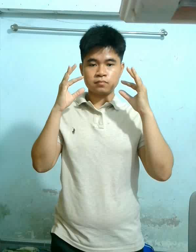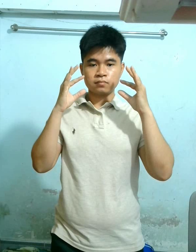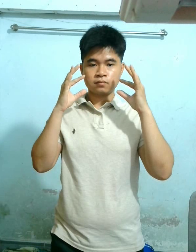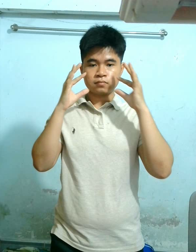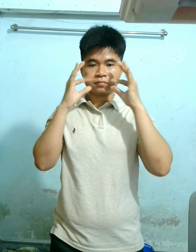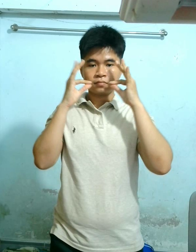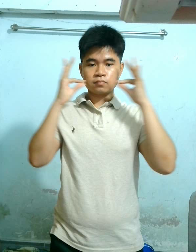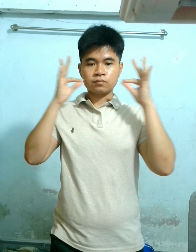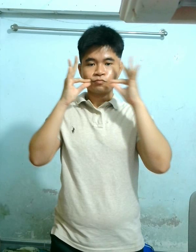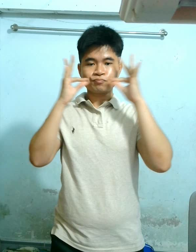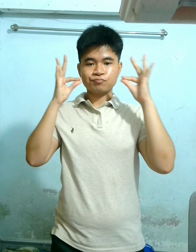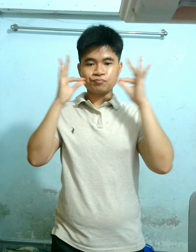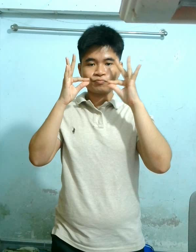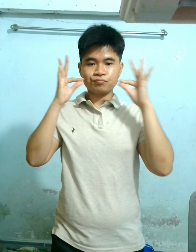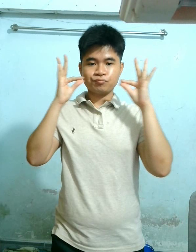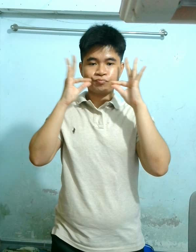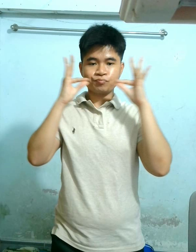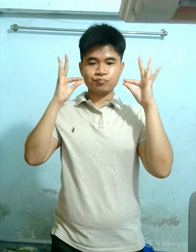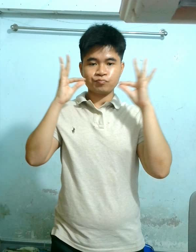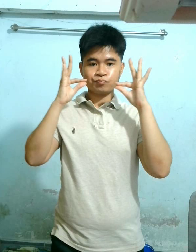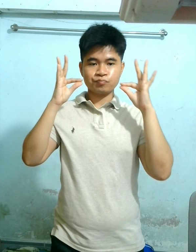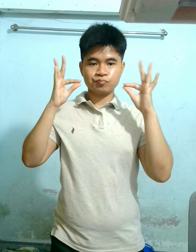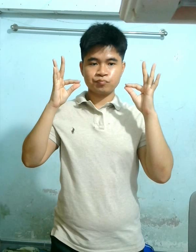meo